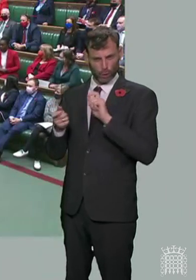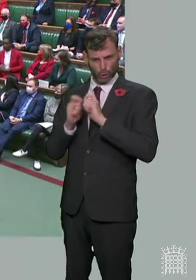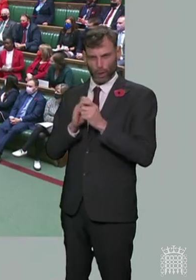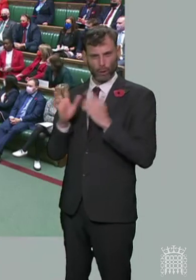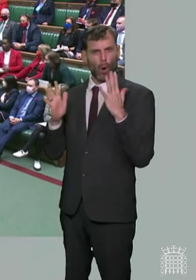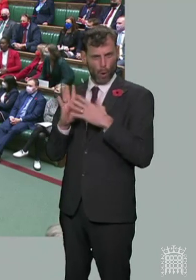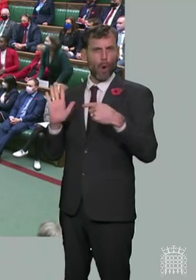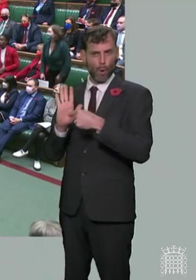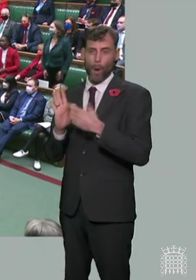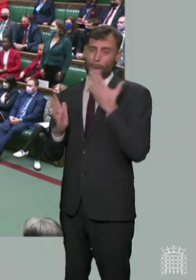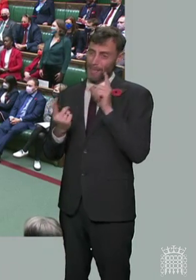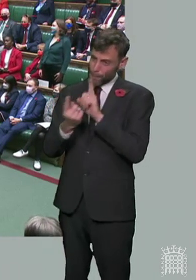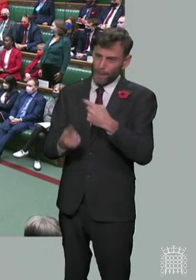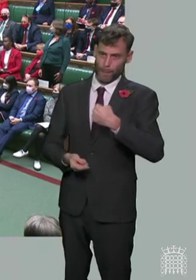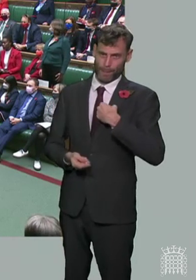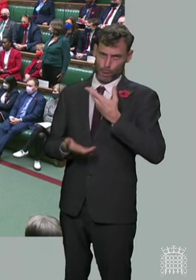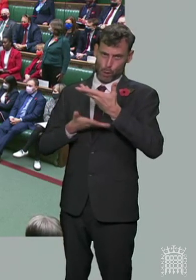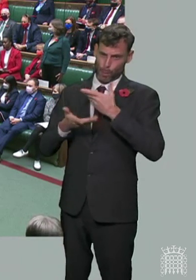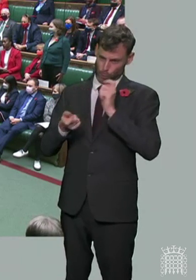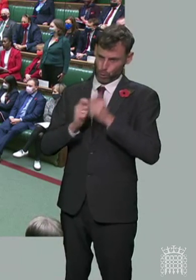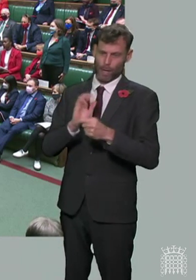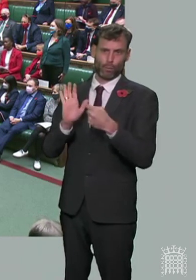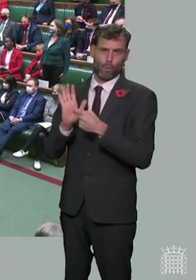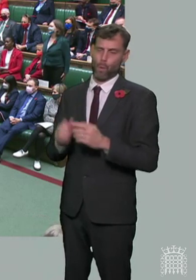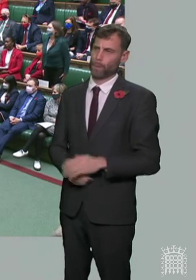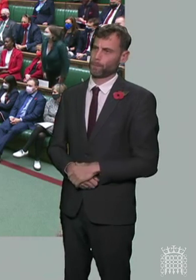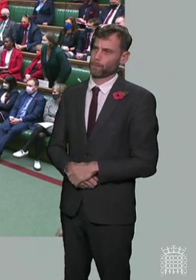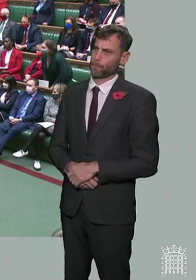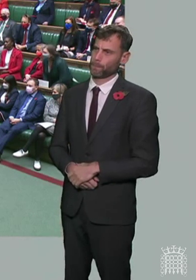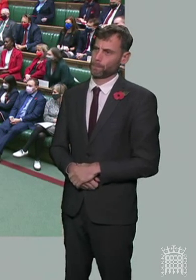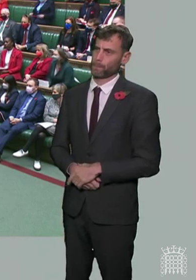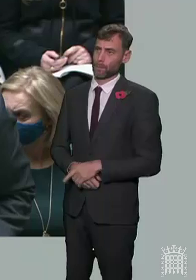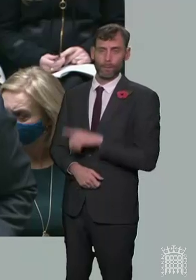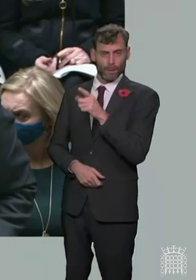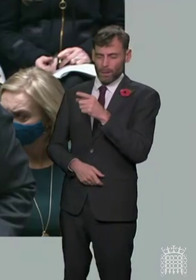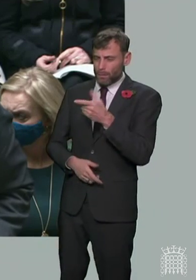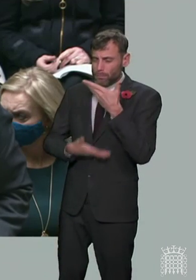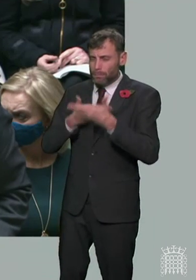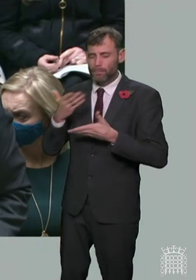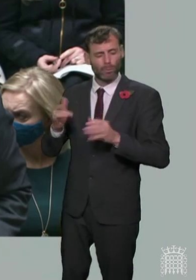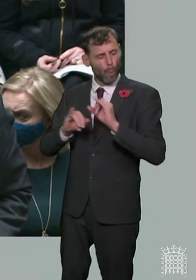The honourable Member describes a truly tragic and appalling case.